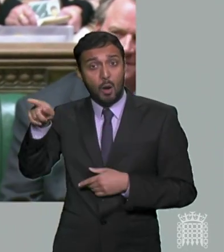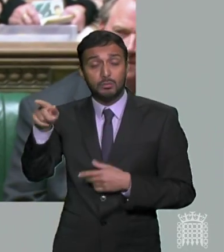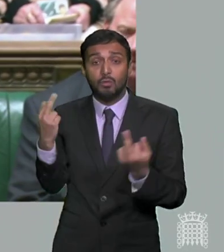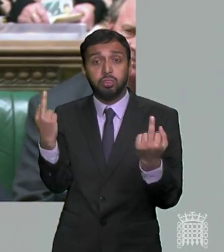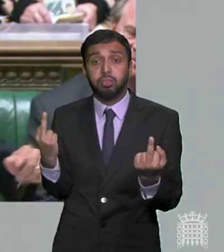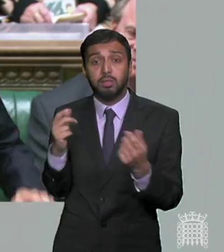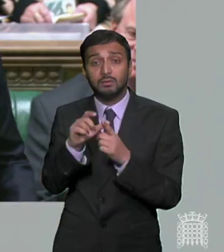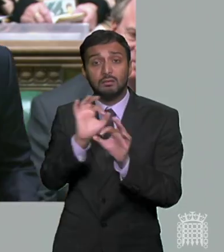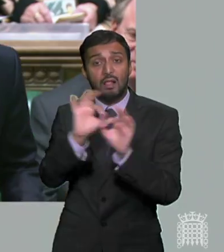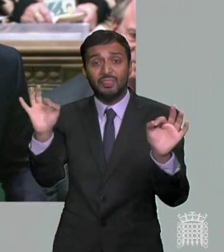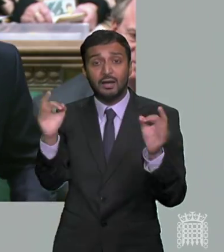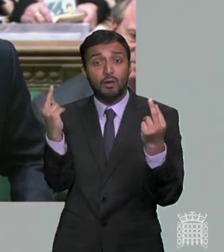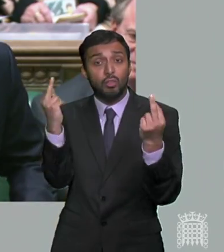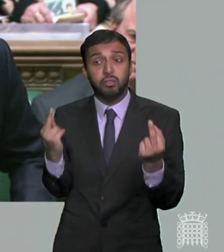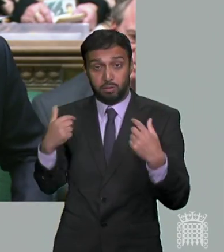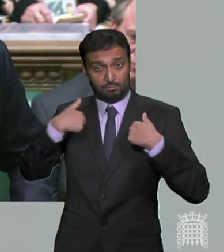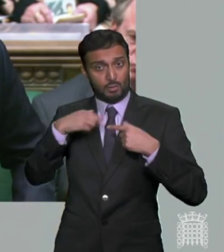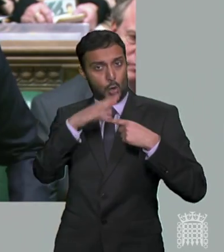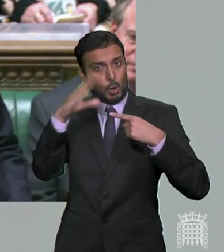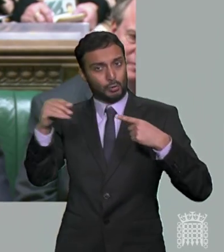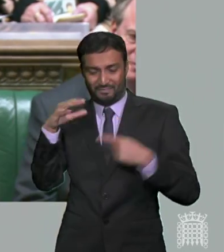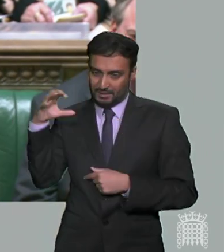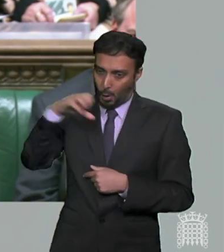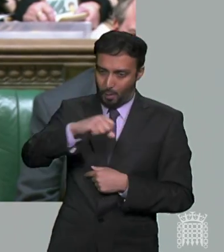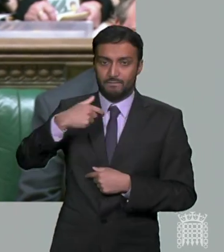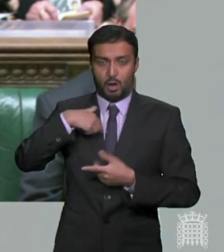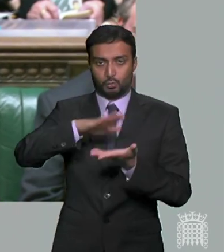It was a Conservative Government who took action and tightened the rules.